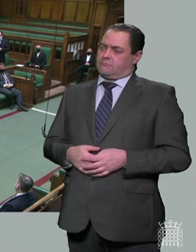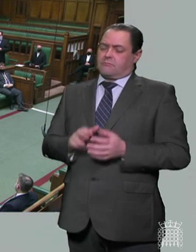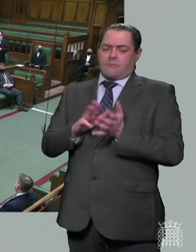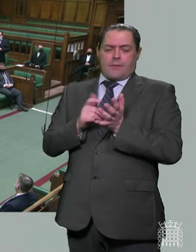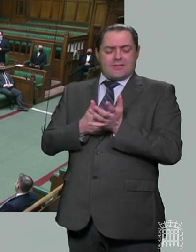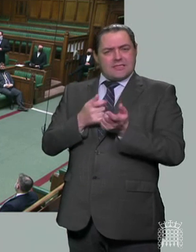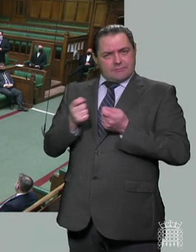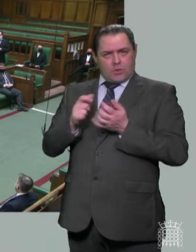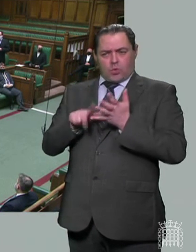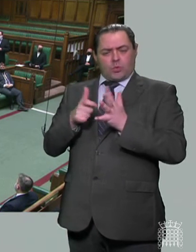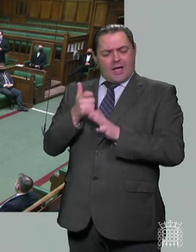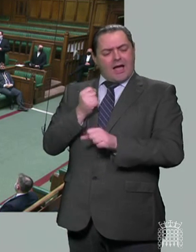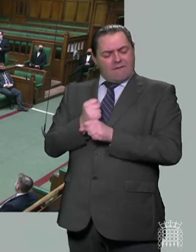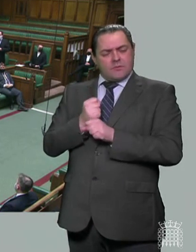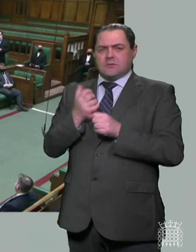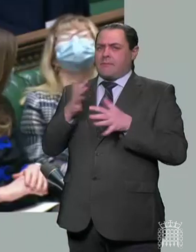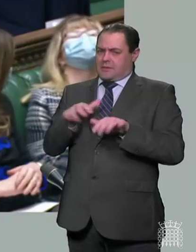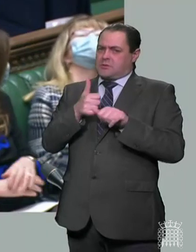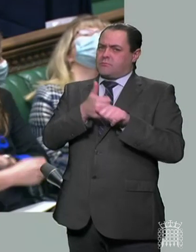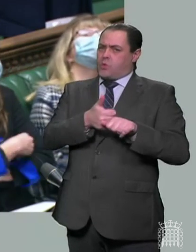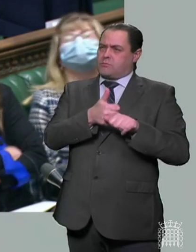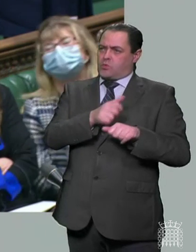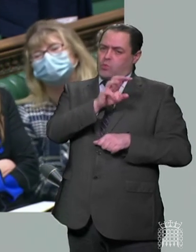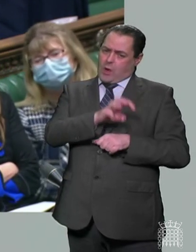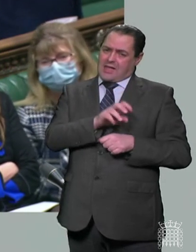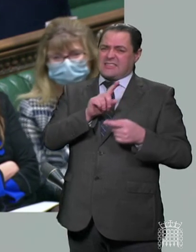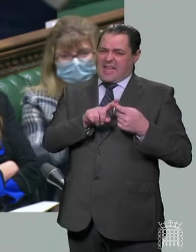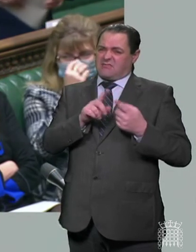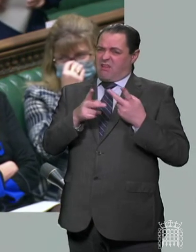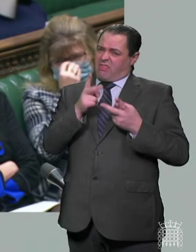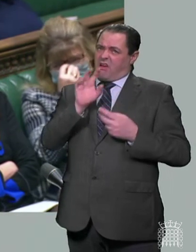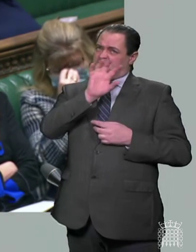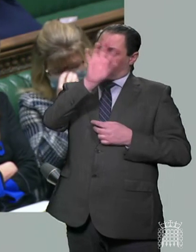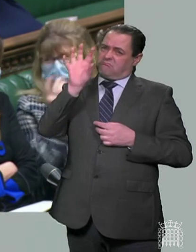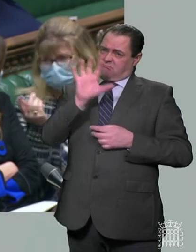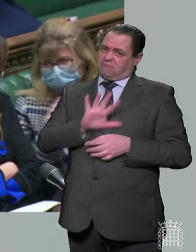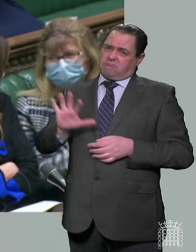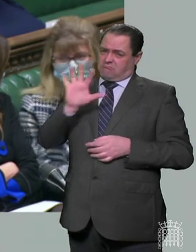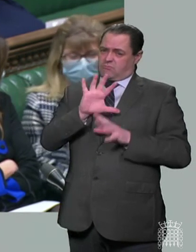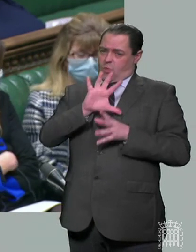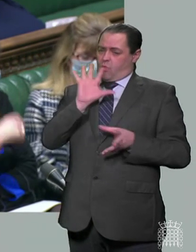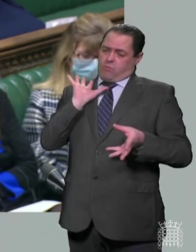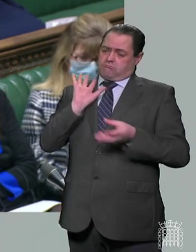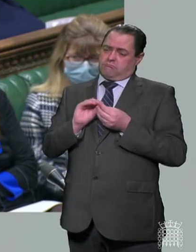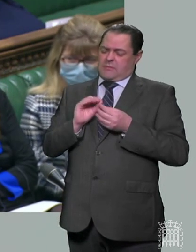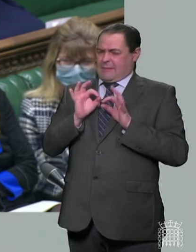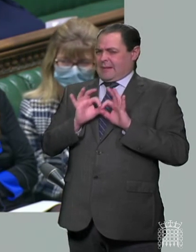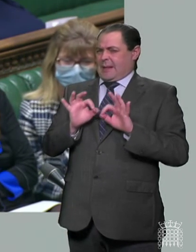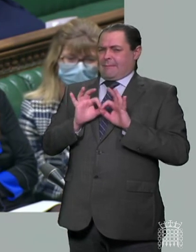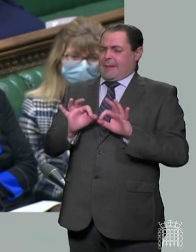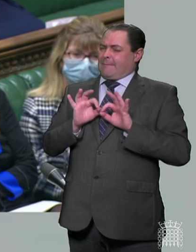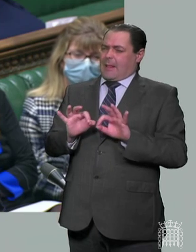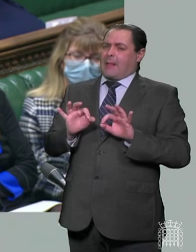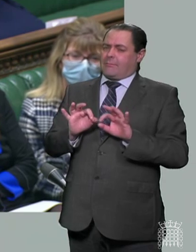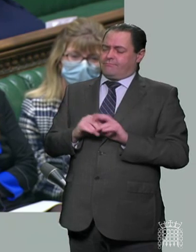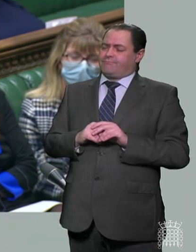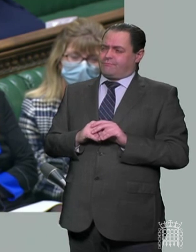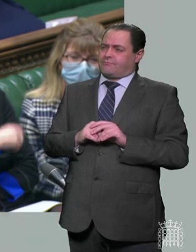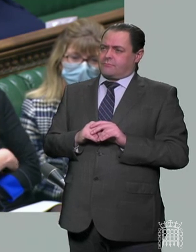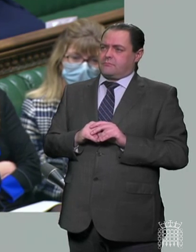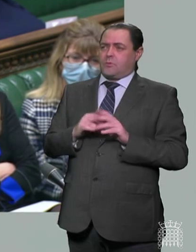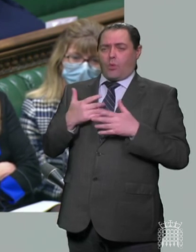The UK Government have supported Wales, and the UK as a whole, throughout the pandemic to the tune of billions and billions of pounds.